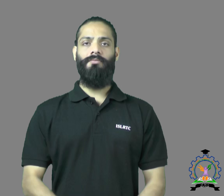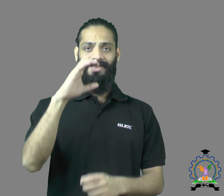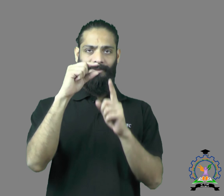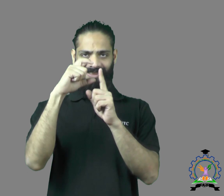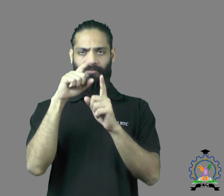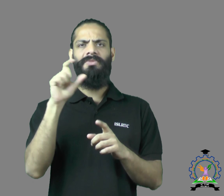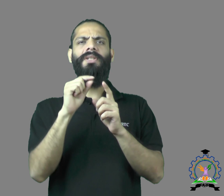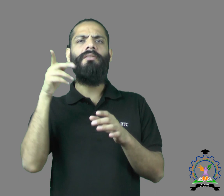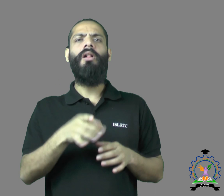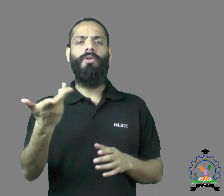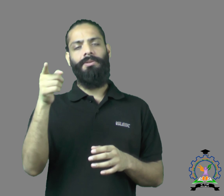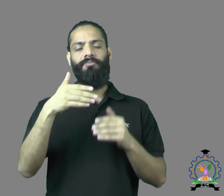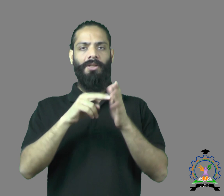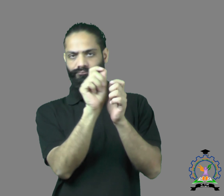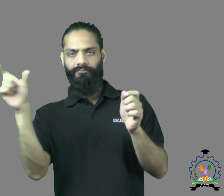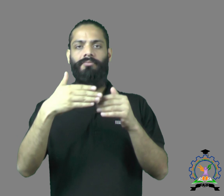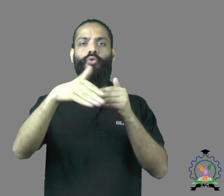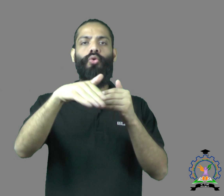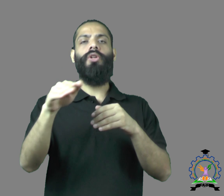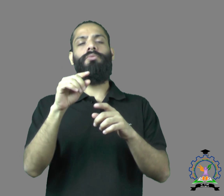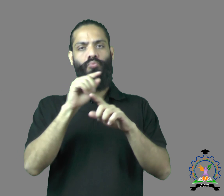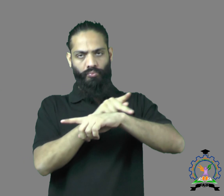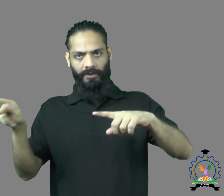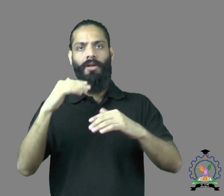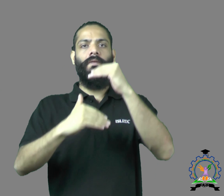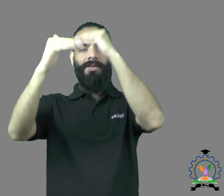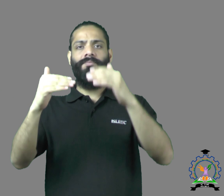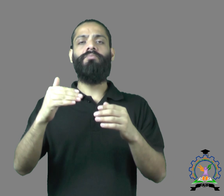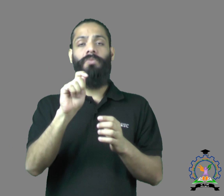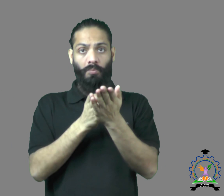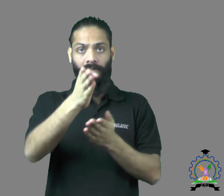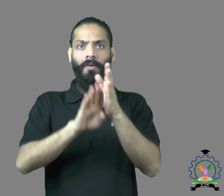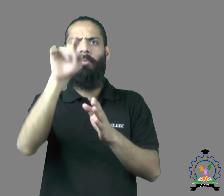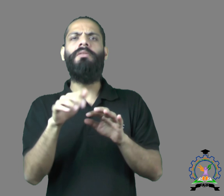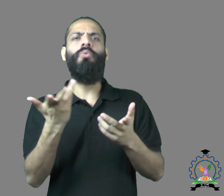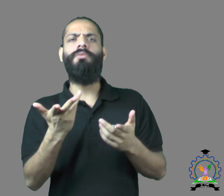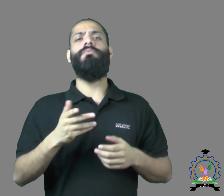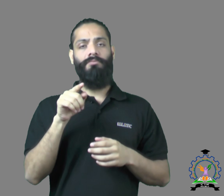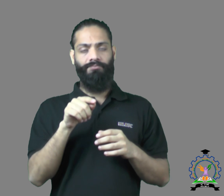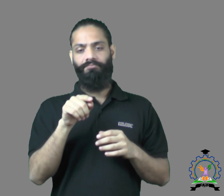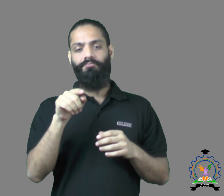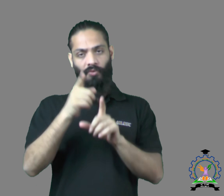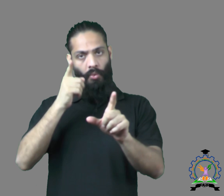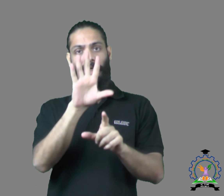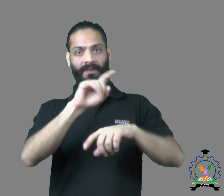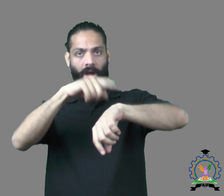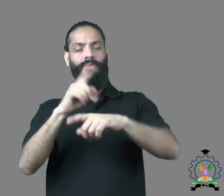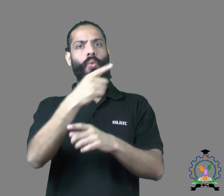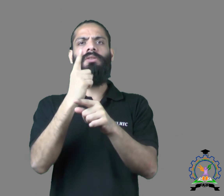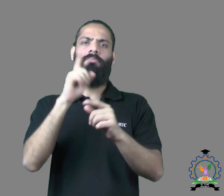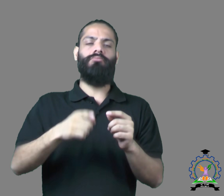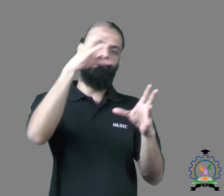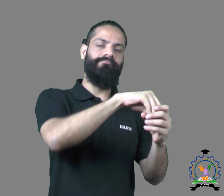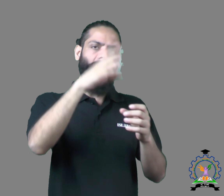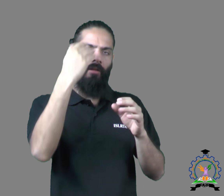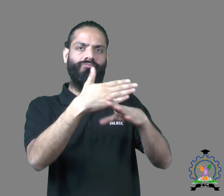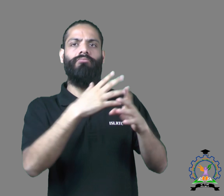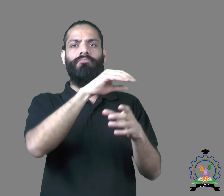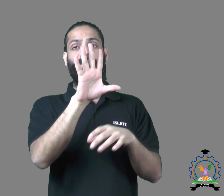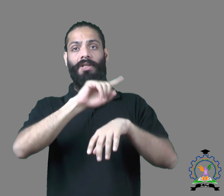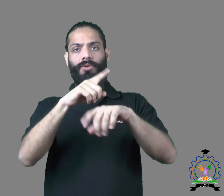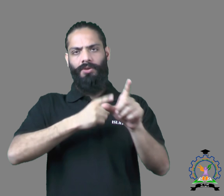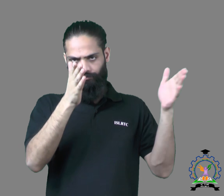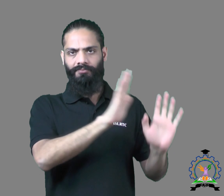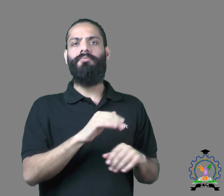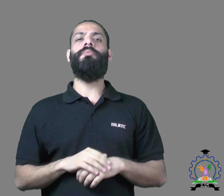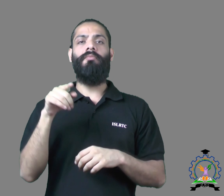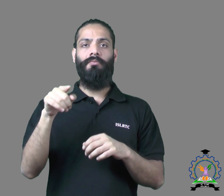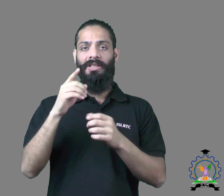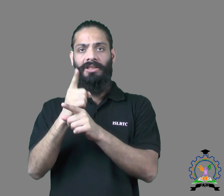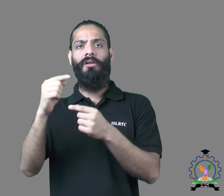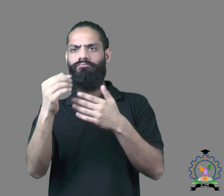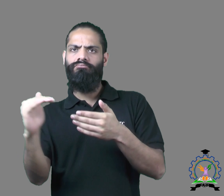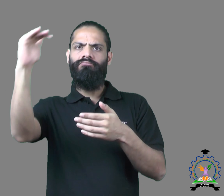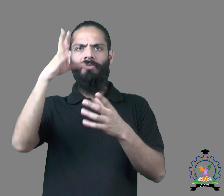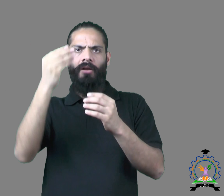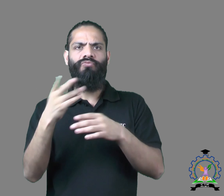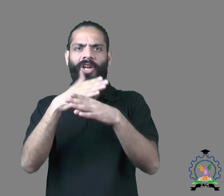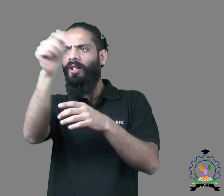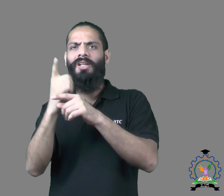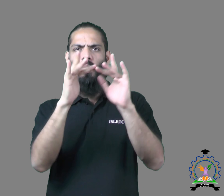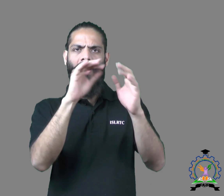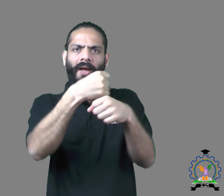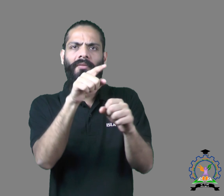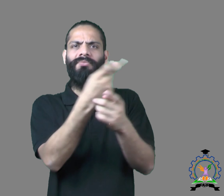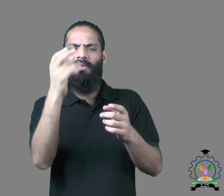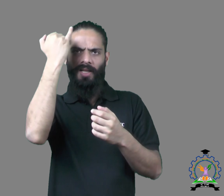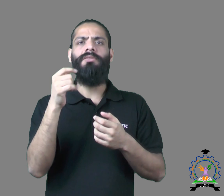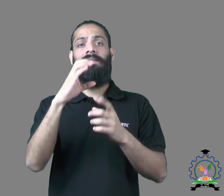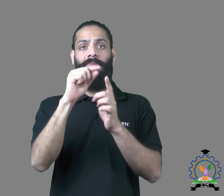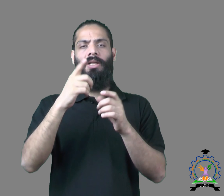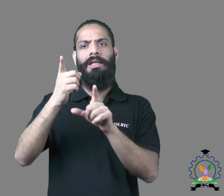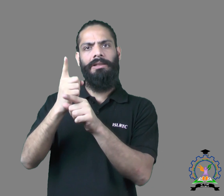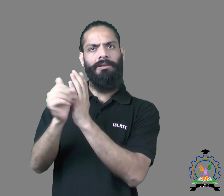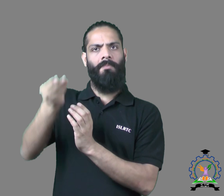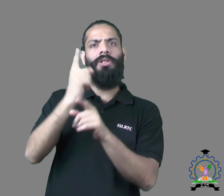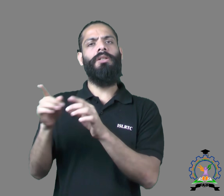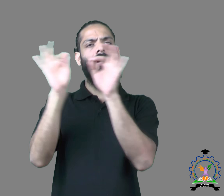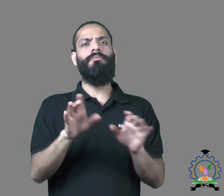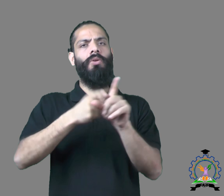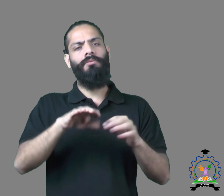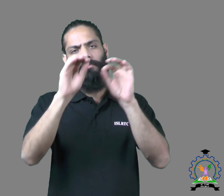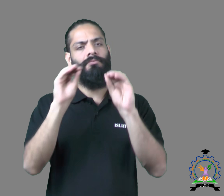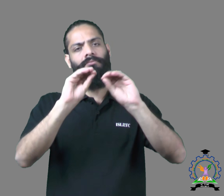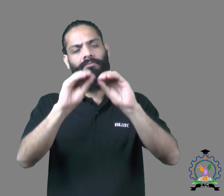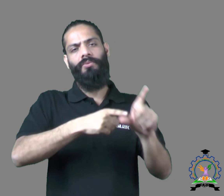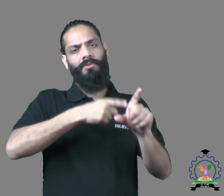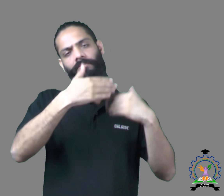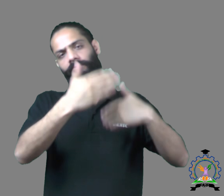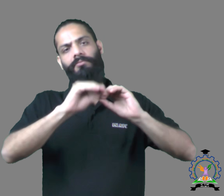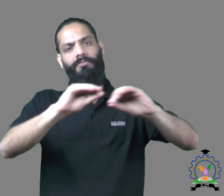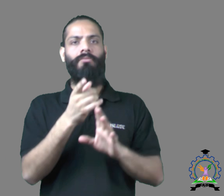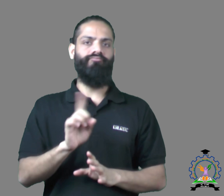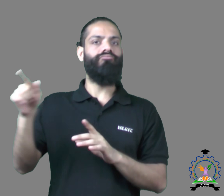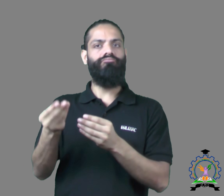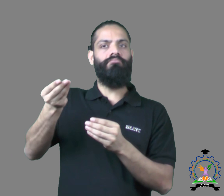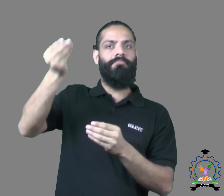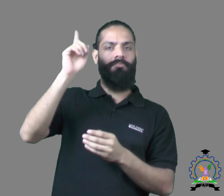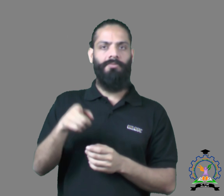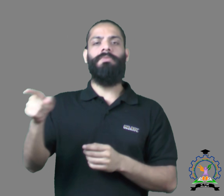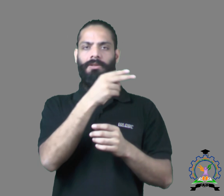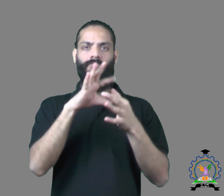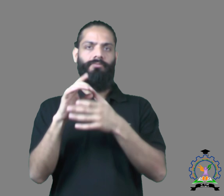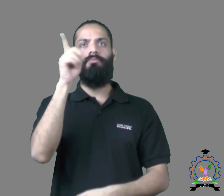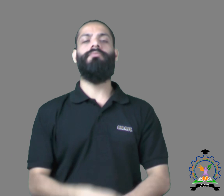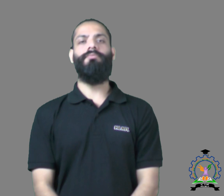Continuous Professional Development (CPD)